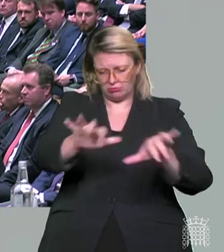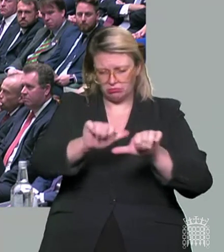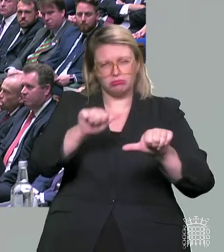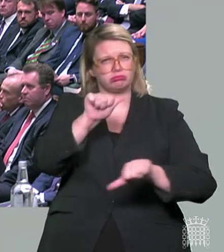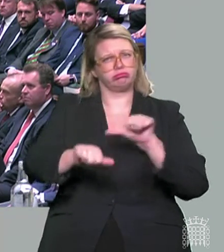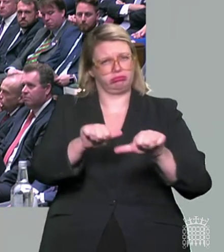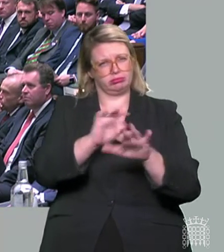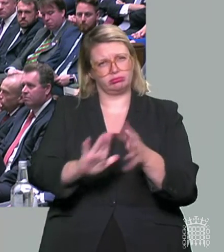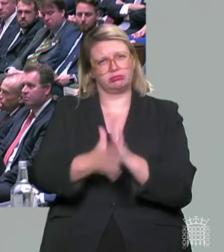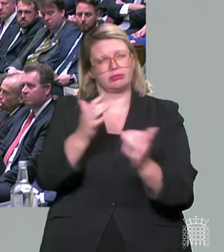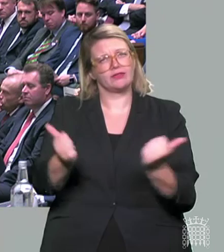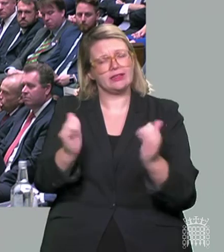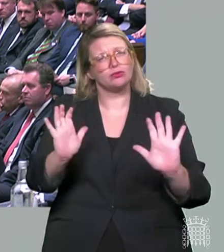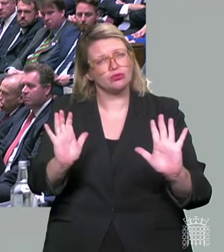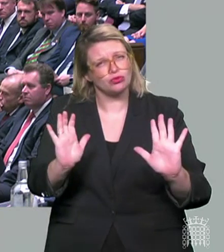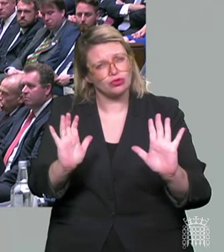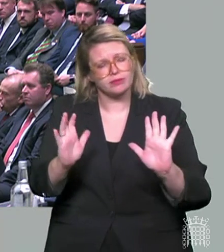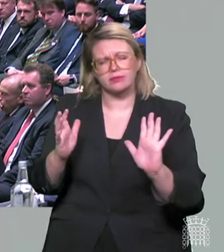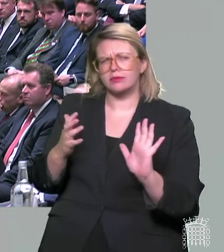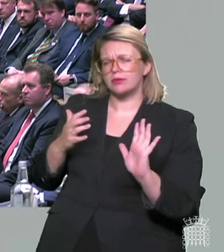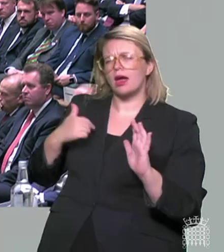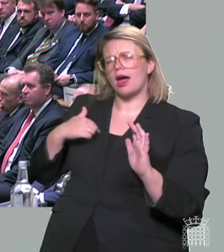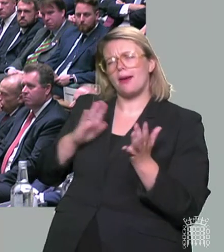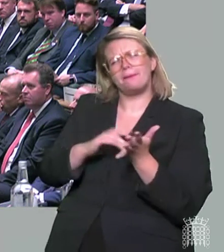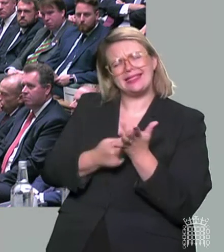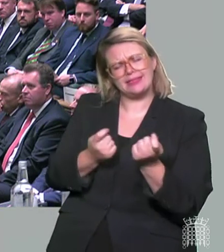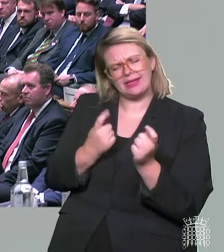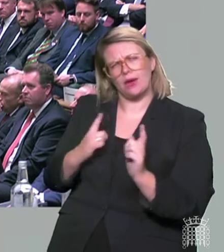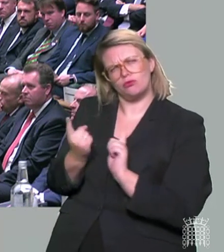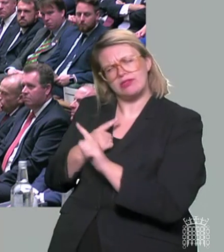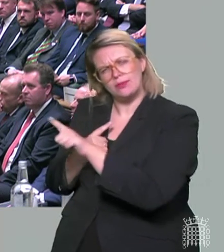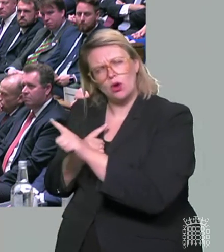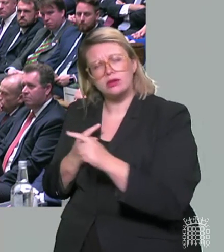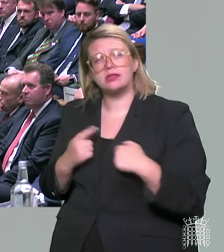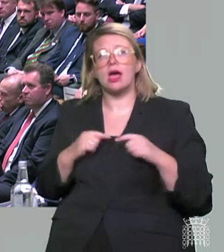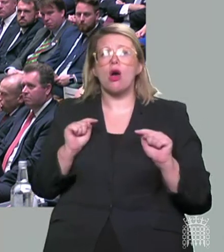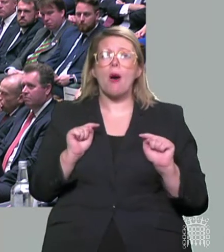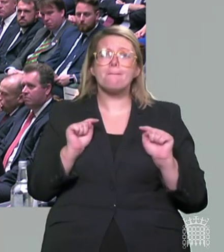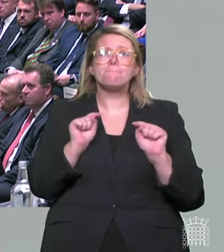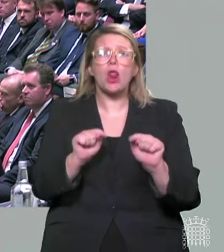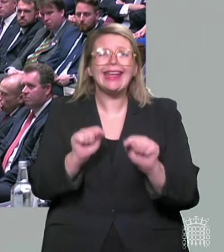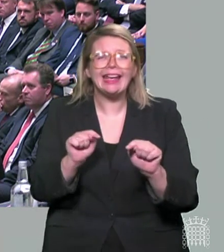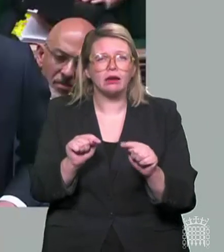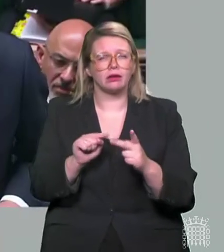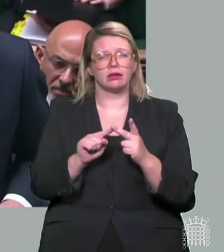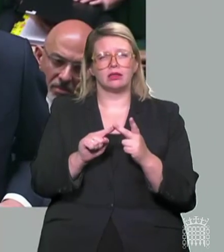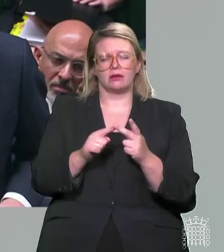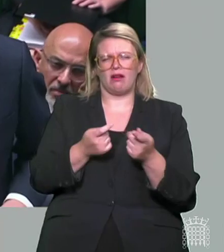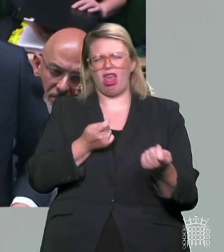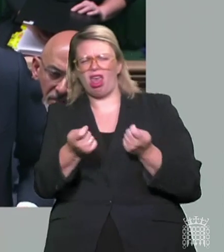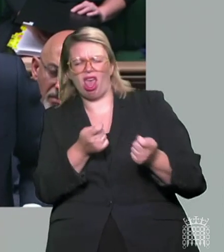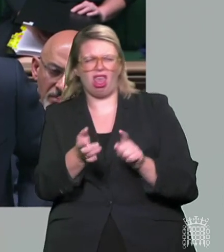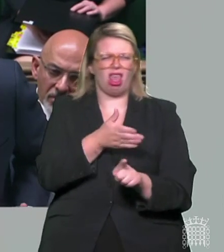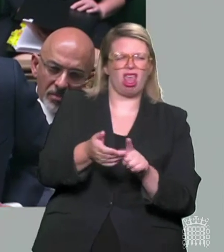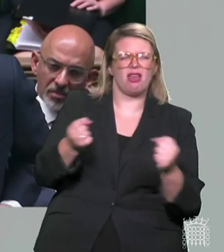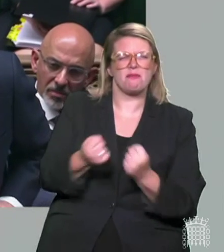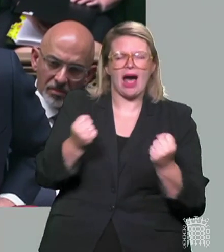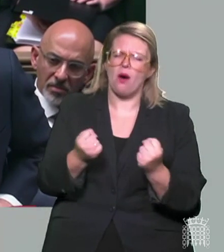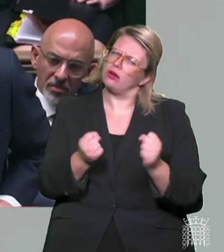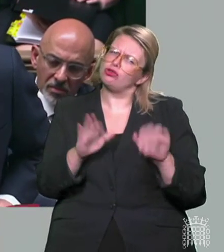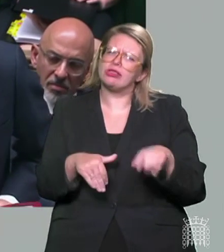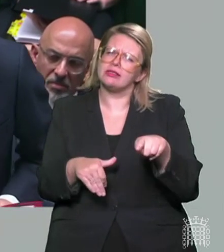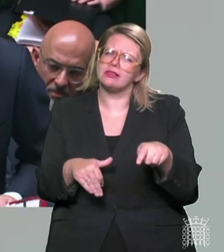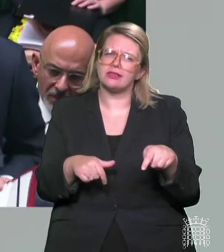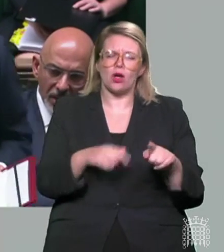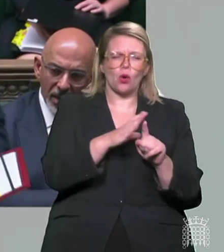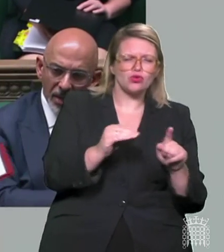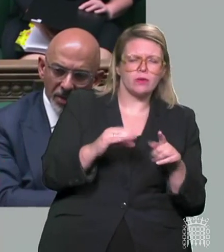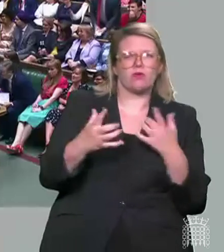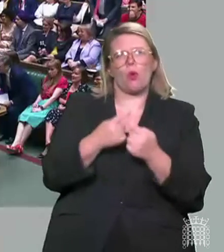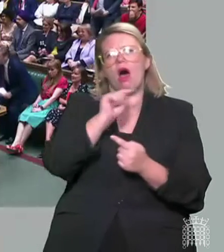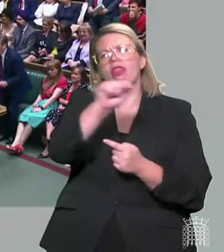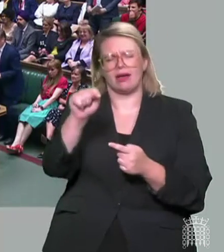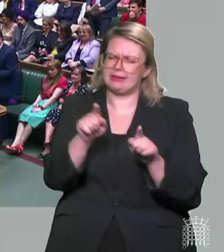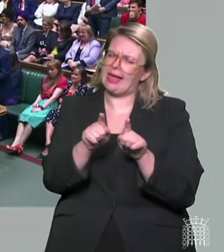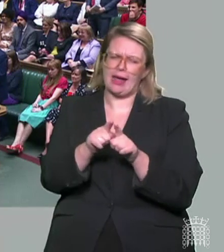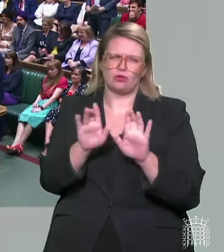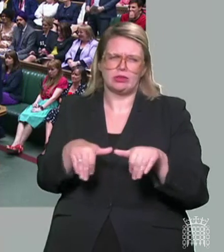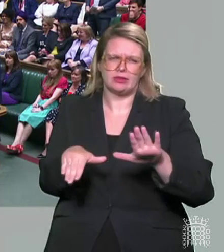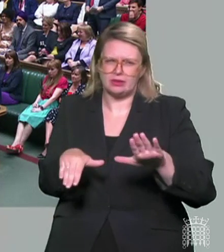I want to say to the right honourable and learned Gentleman that I abhor bullying and abuse of power anywhere in Parliament, in this party or in any other party.